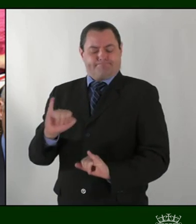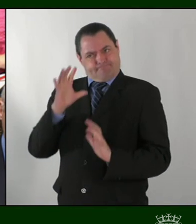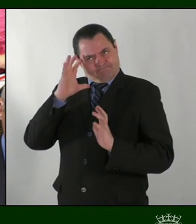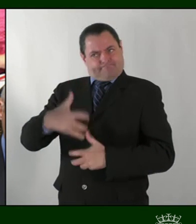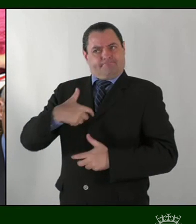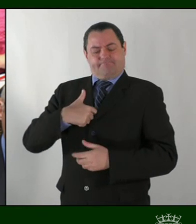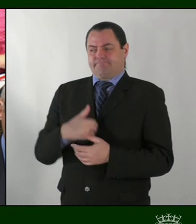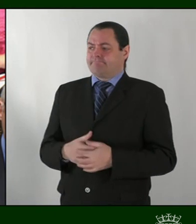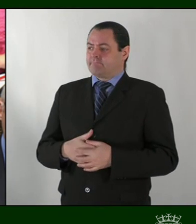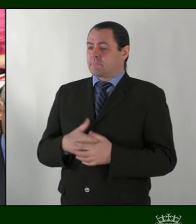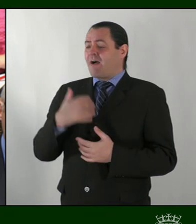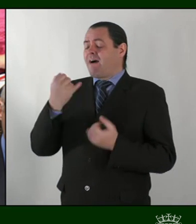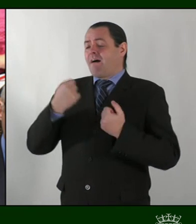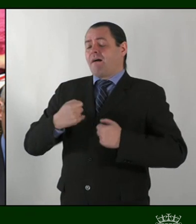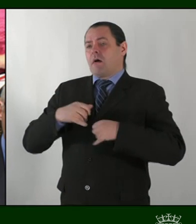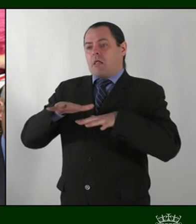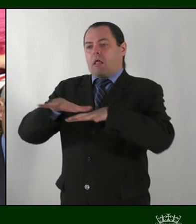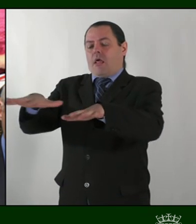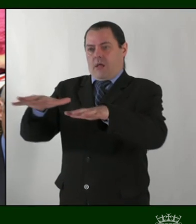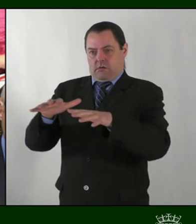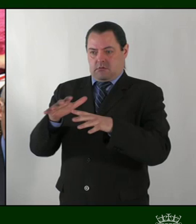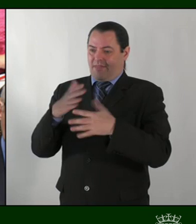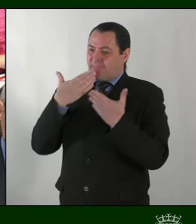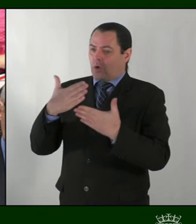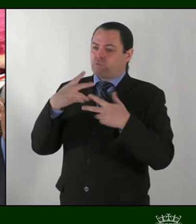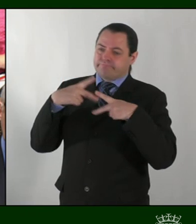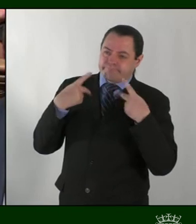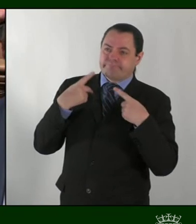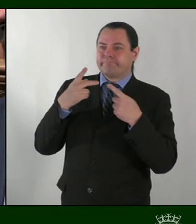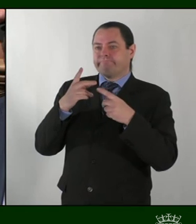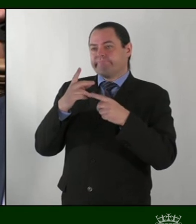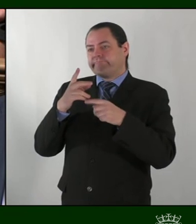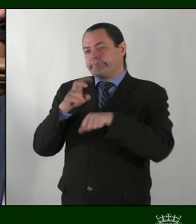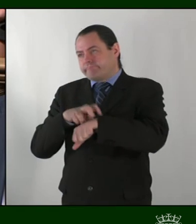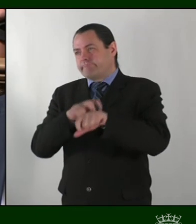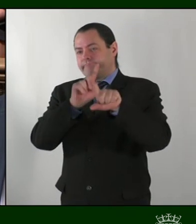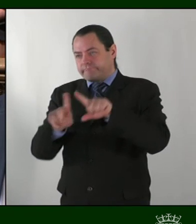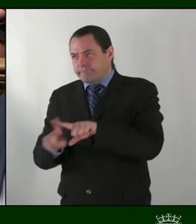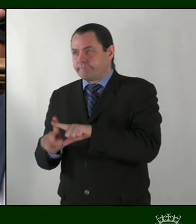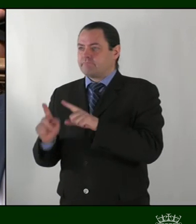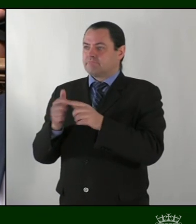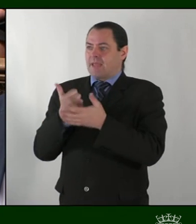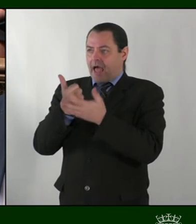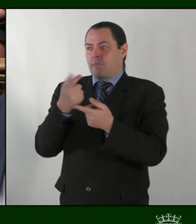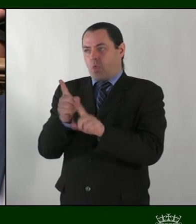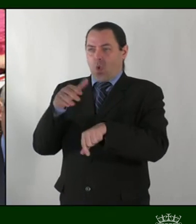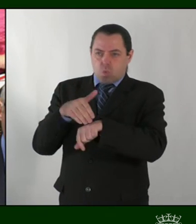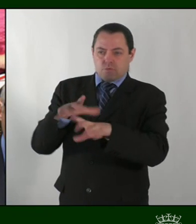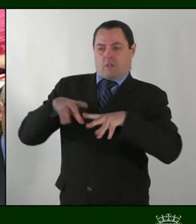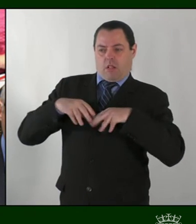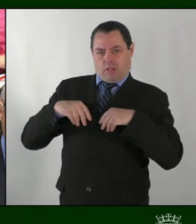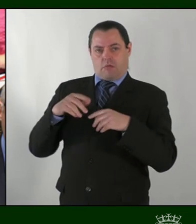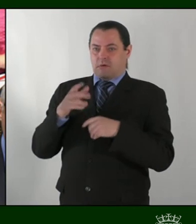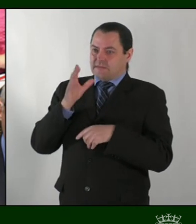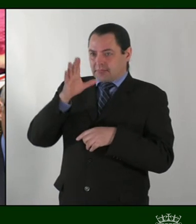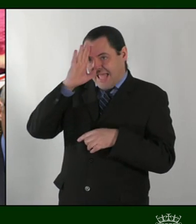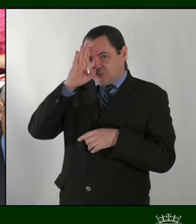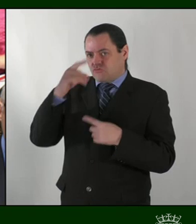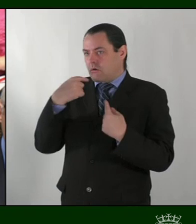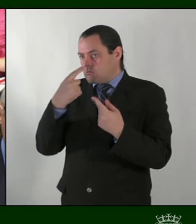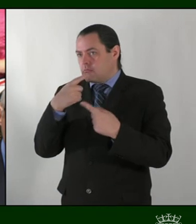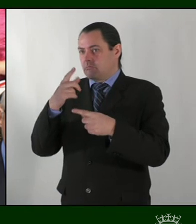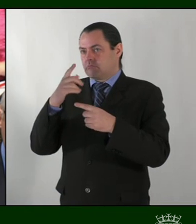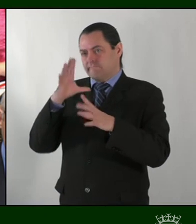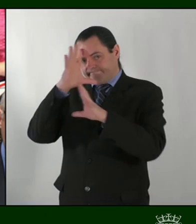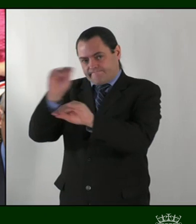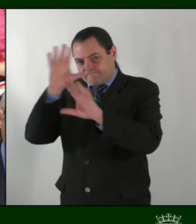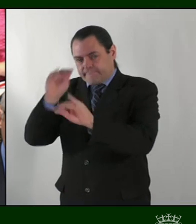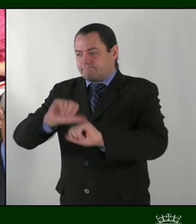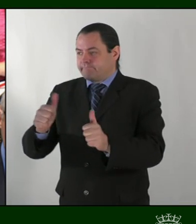As this virus spreads, I also thank public health workers who are helping those affected and raising awareness of the danger of the virus.